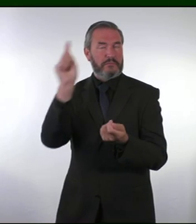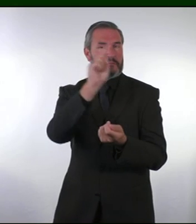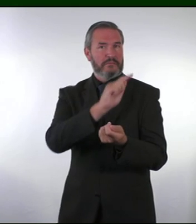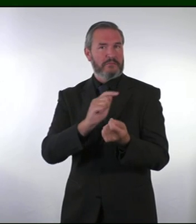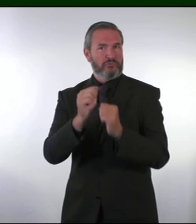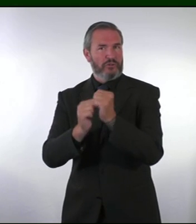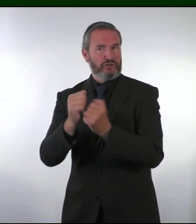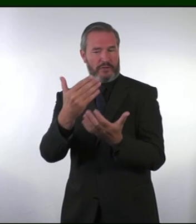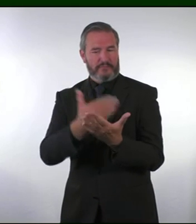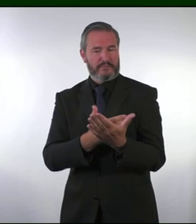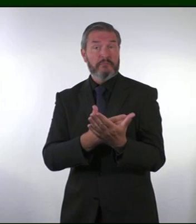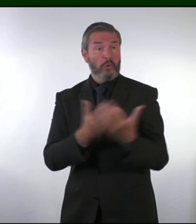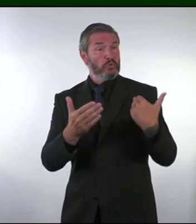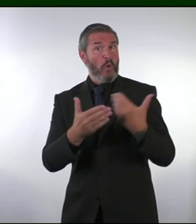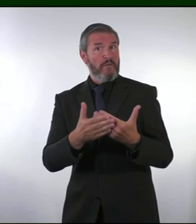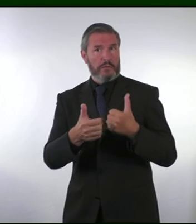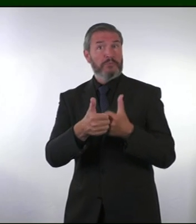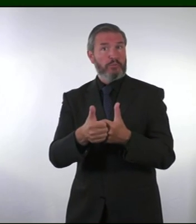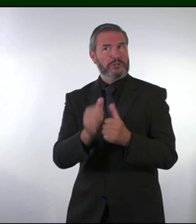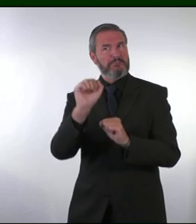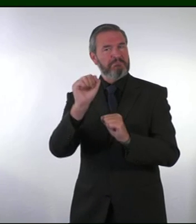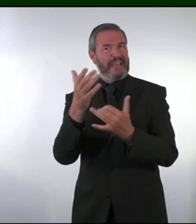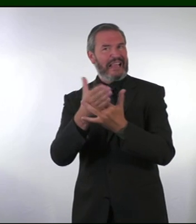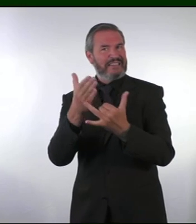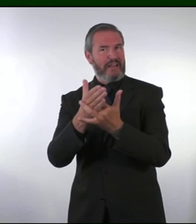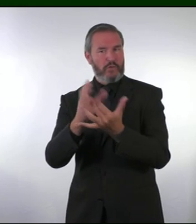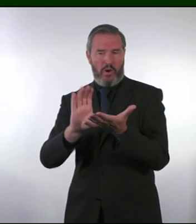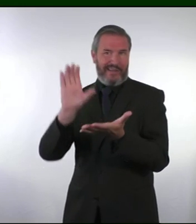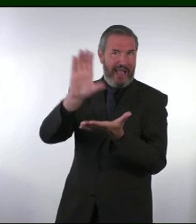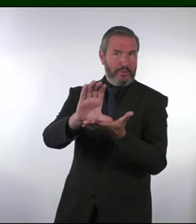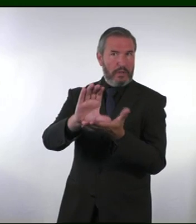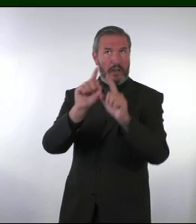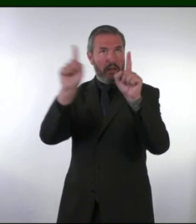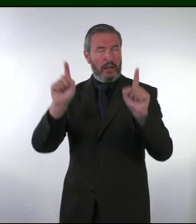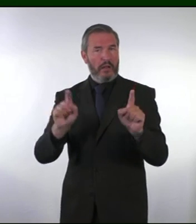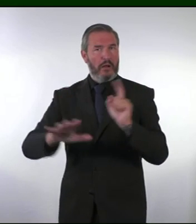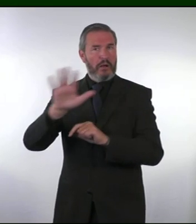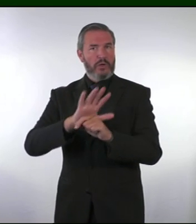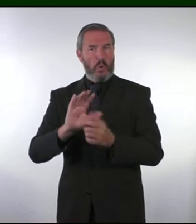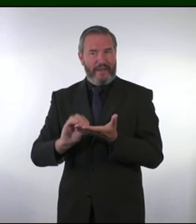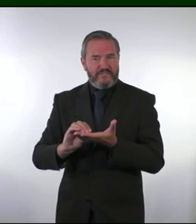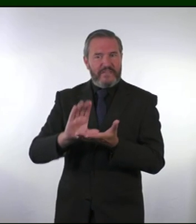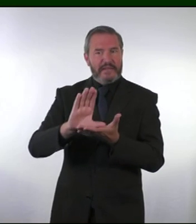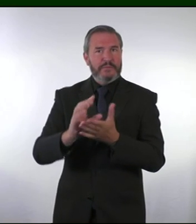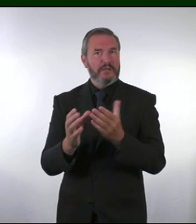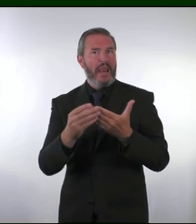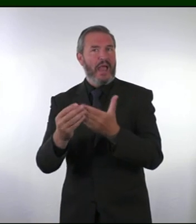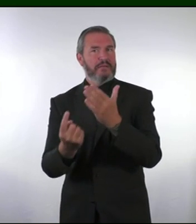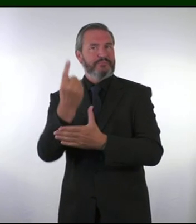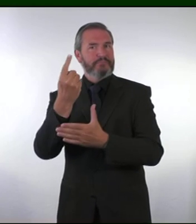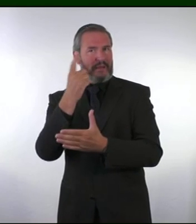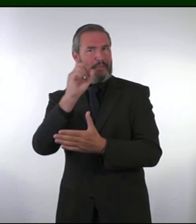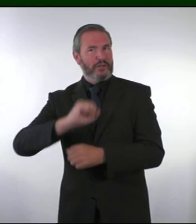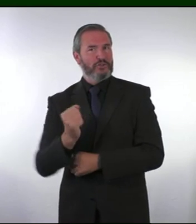Crucially, it has supported a significant increase in access to capital to stimulate an investment-led recovery in Scotland.